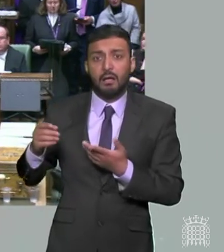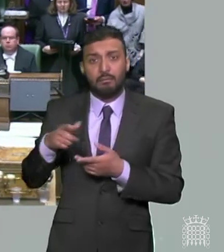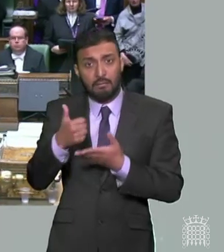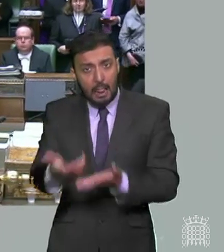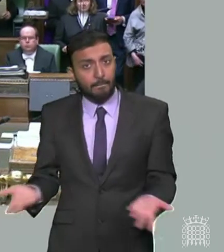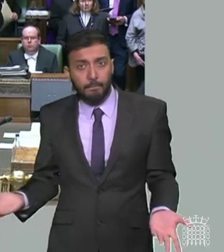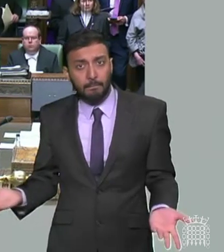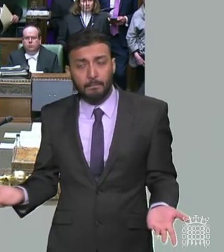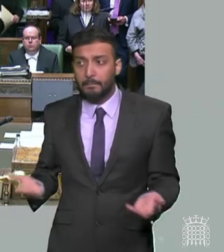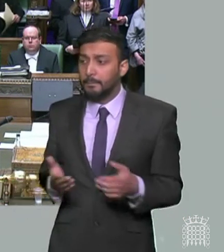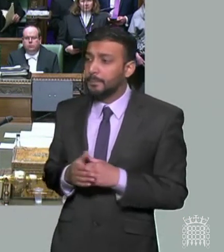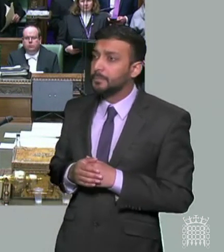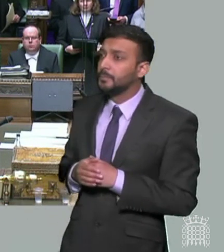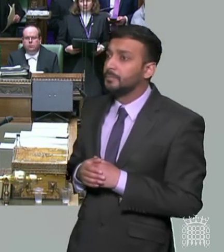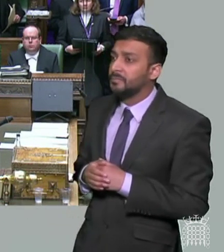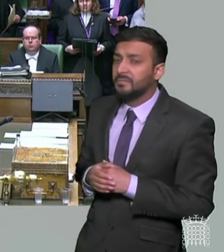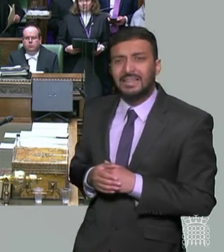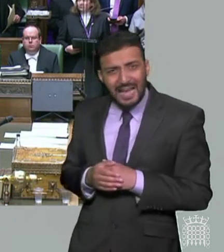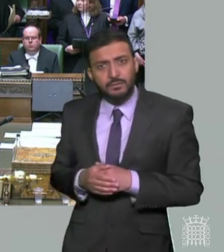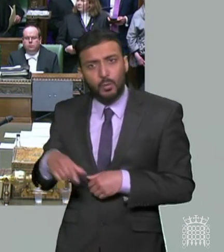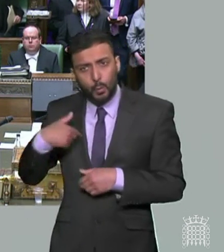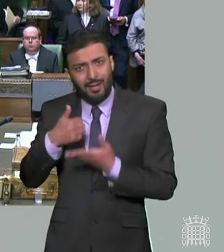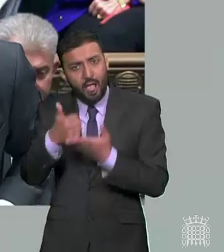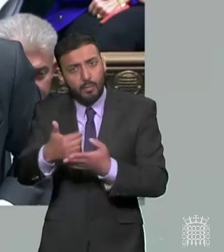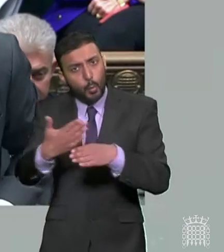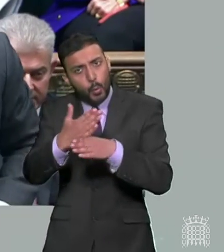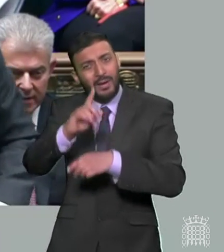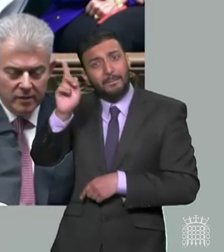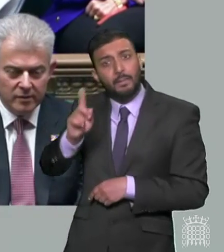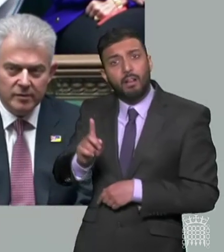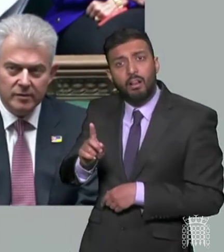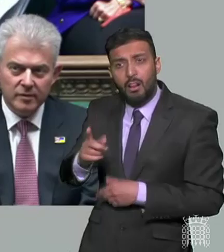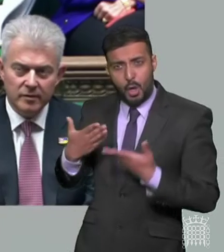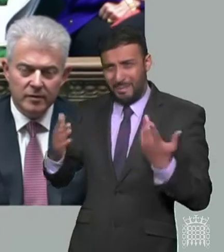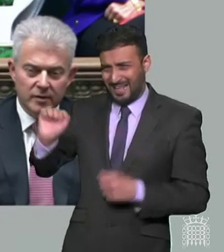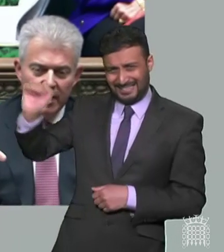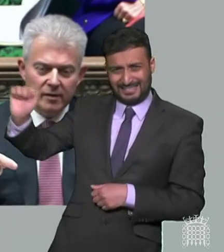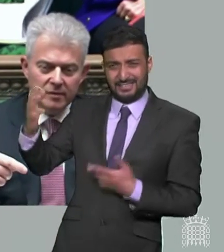What we are doing is making things better for working people than his plans would by a mile.